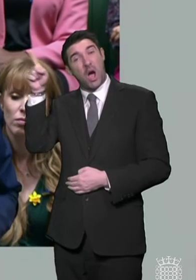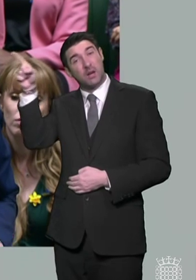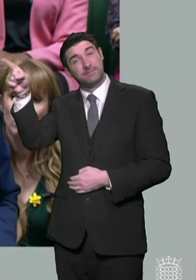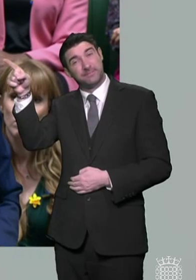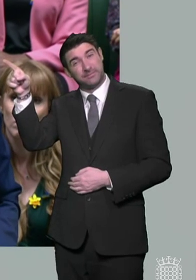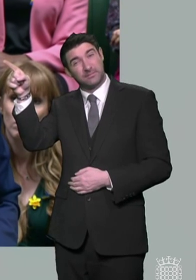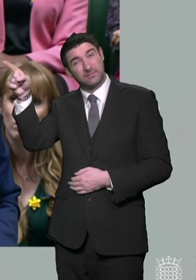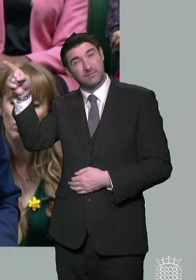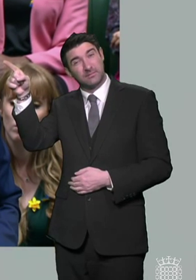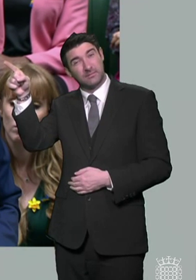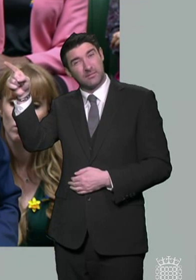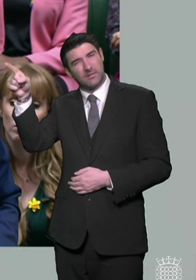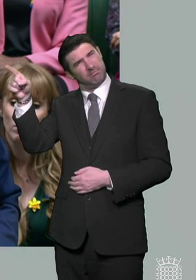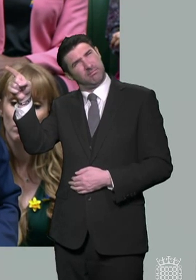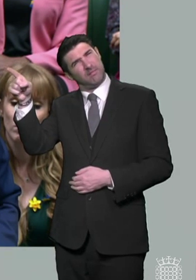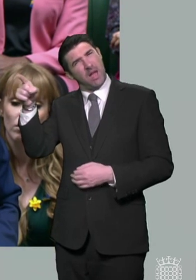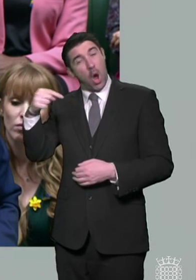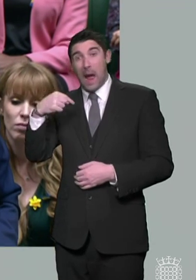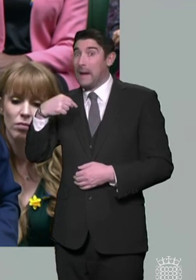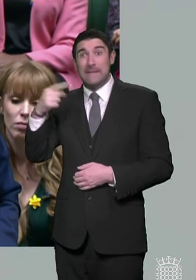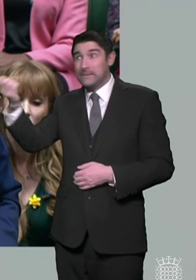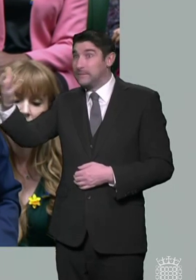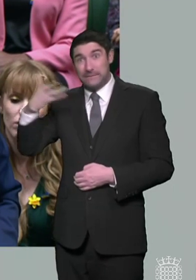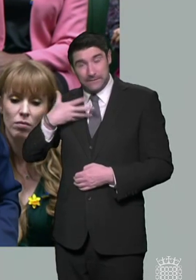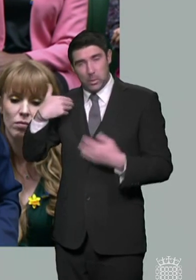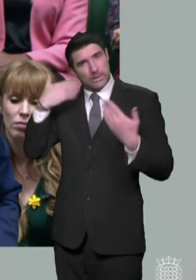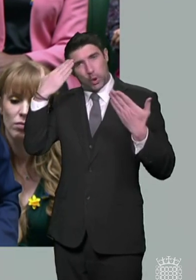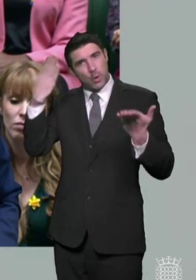It should be built into our law, but it is not.